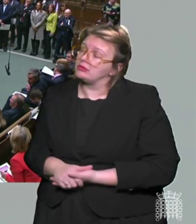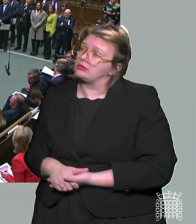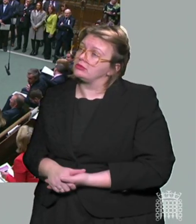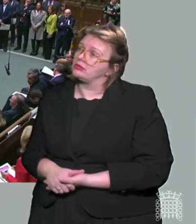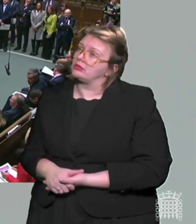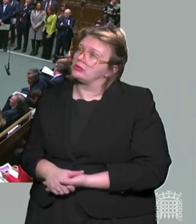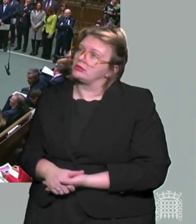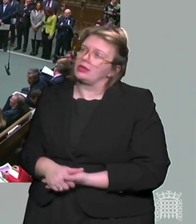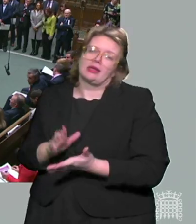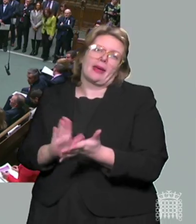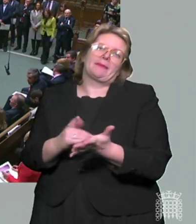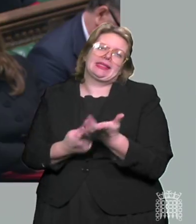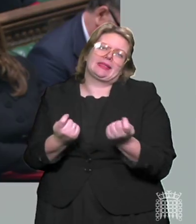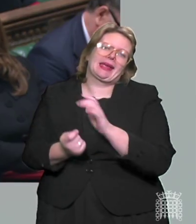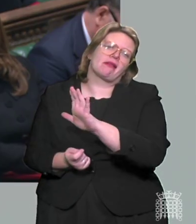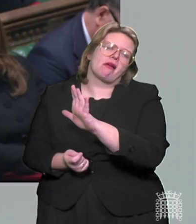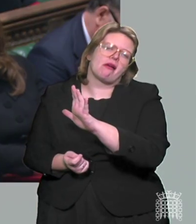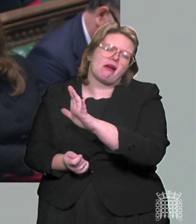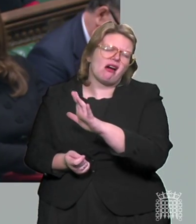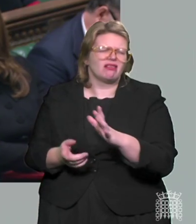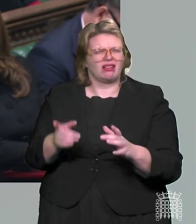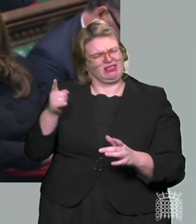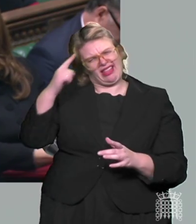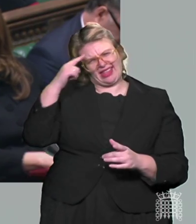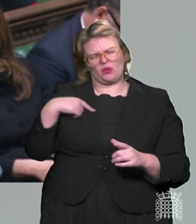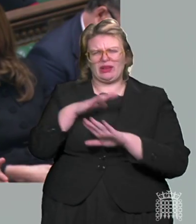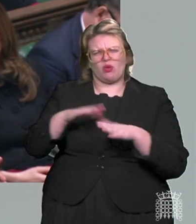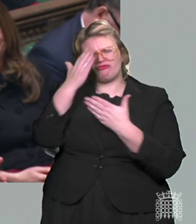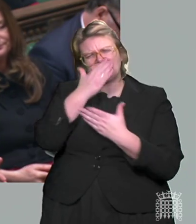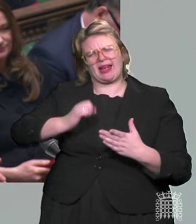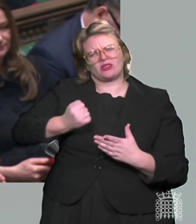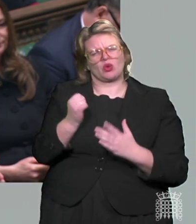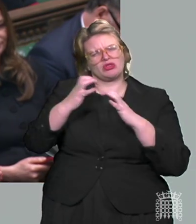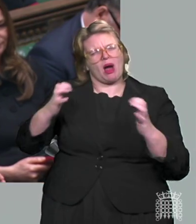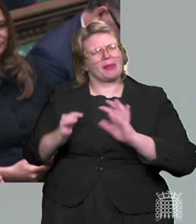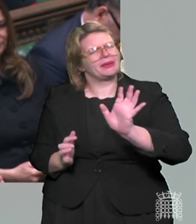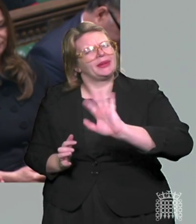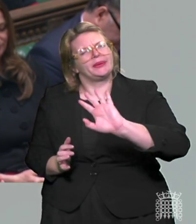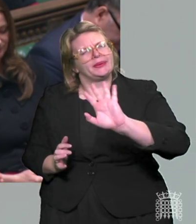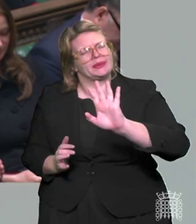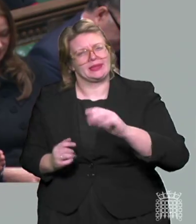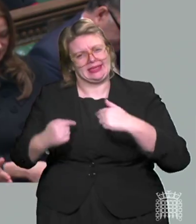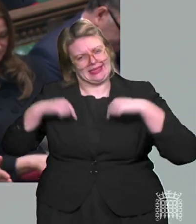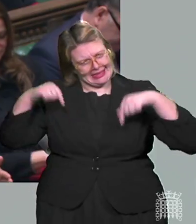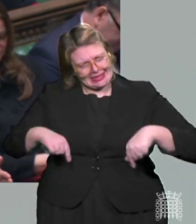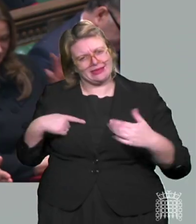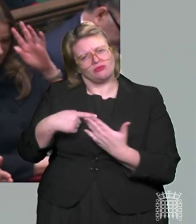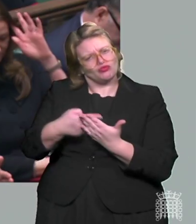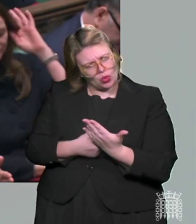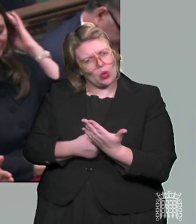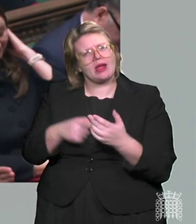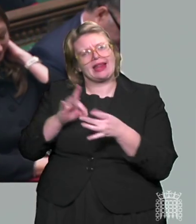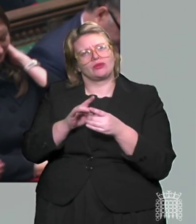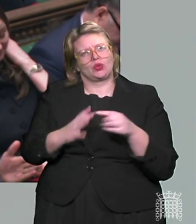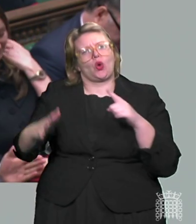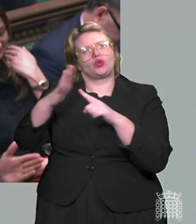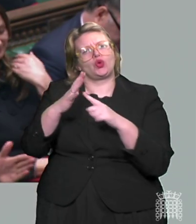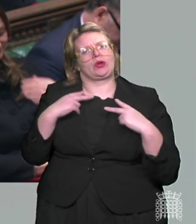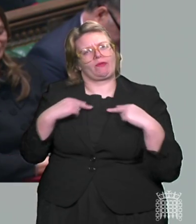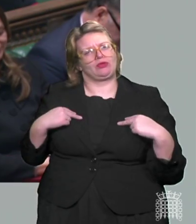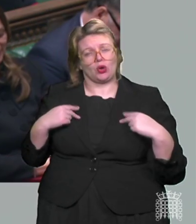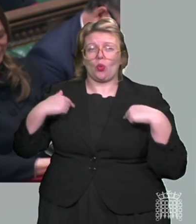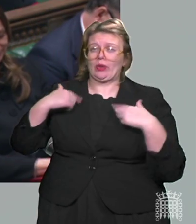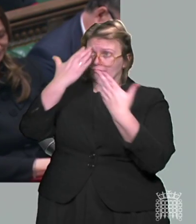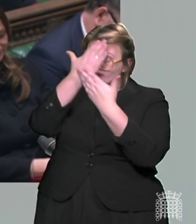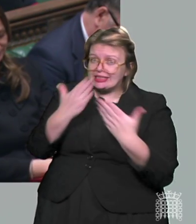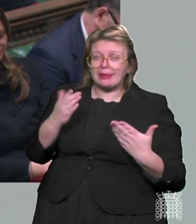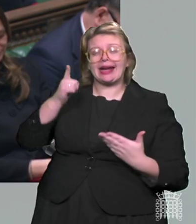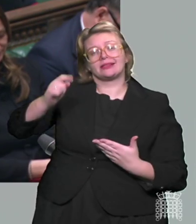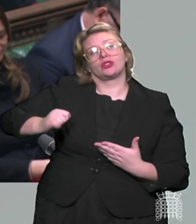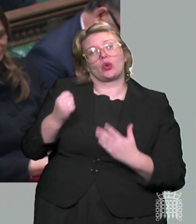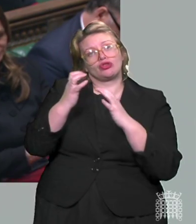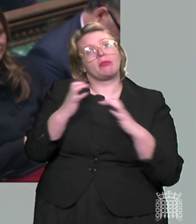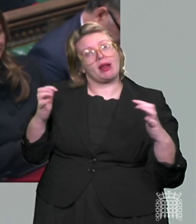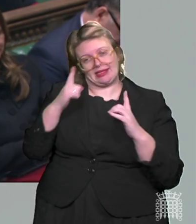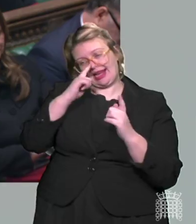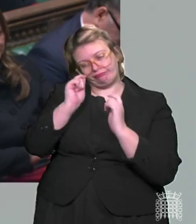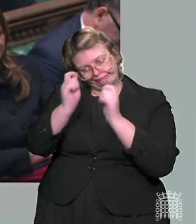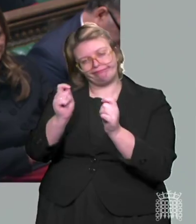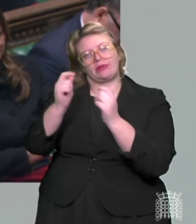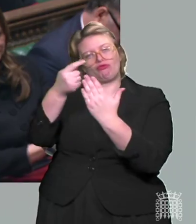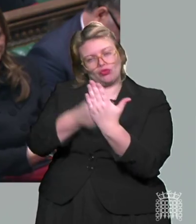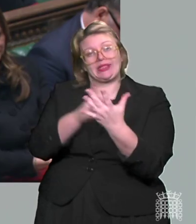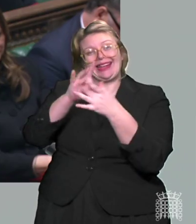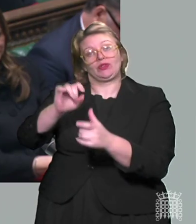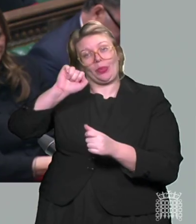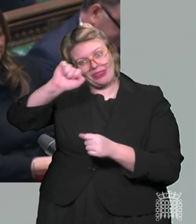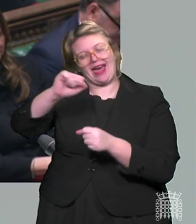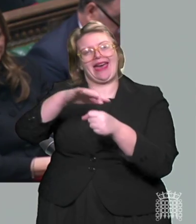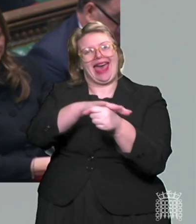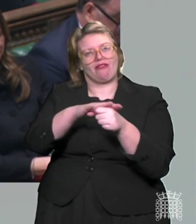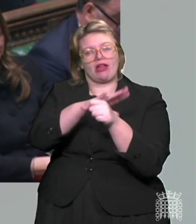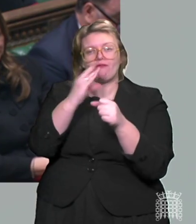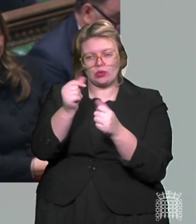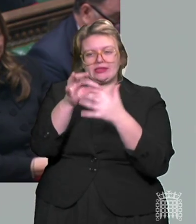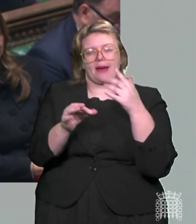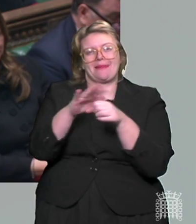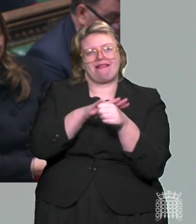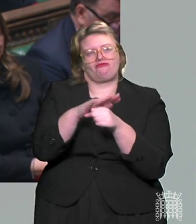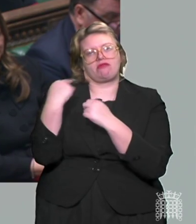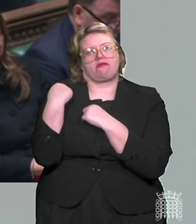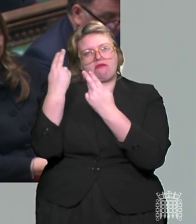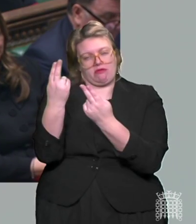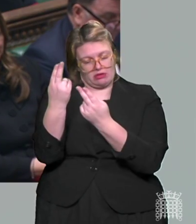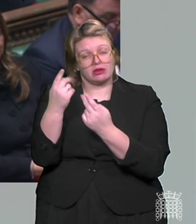Given that the UK will host a major international meeting on war crimes in March, what further support will the Attorney General give on information sharing and testimonial gathering, and on ensuring that legal expertise will be fully utilised to hold Russian war criminals to account?